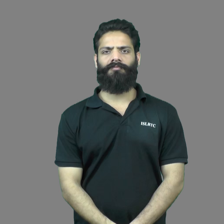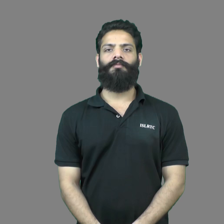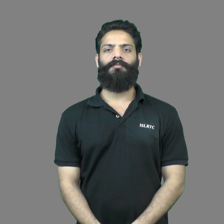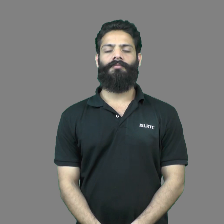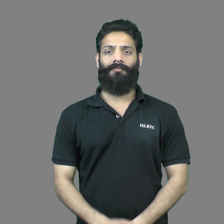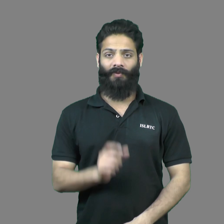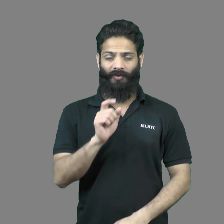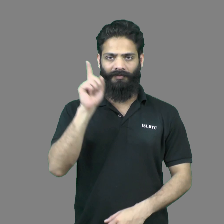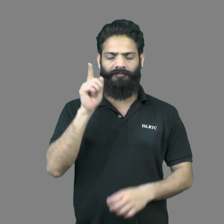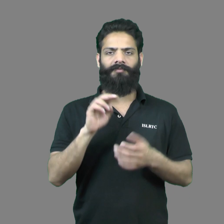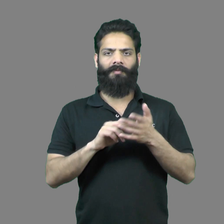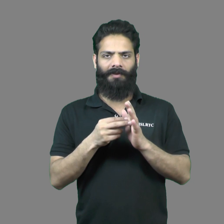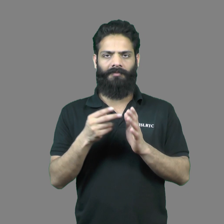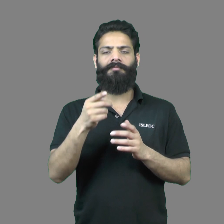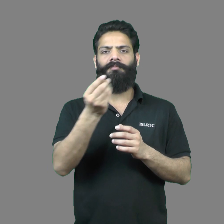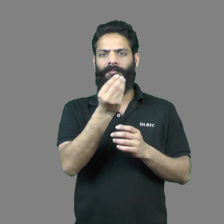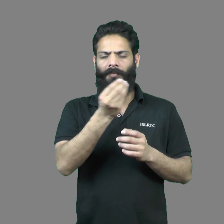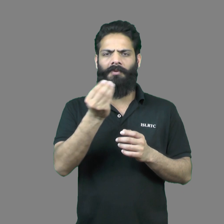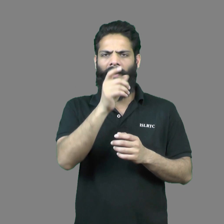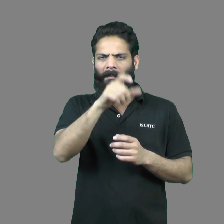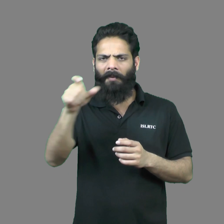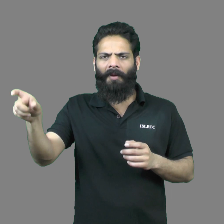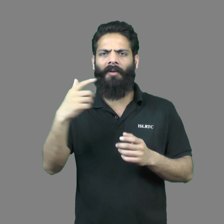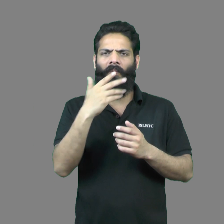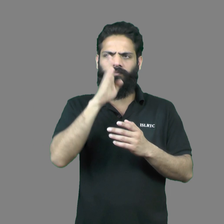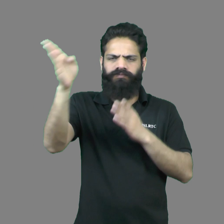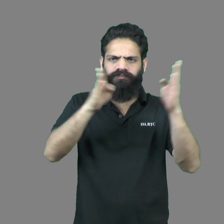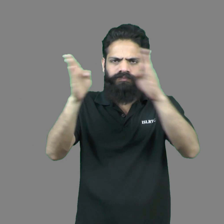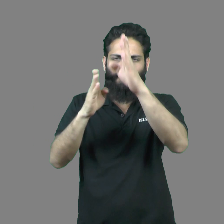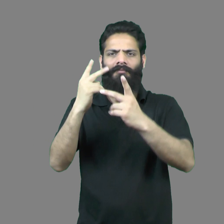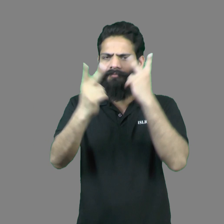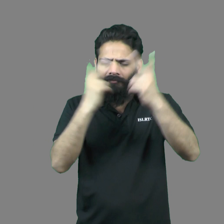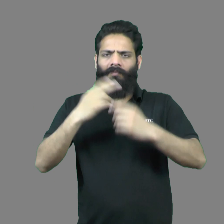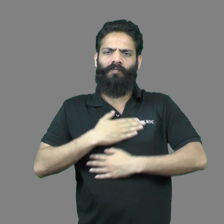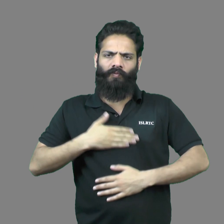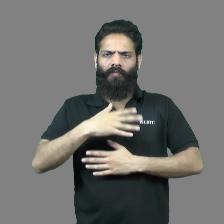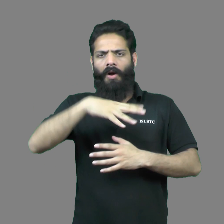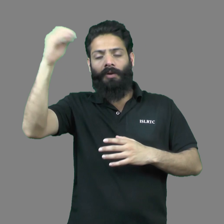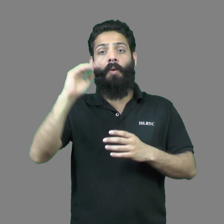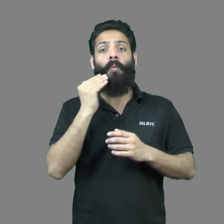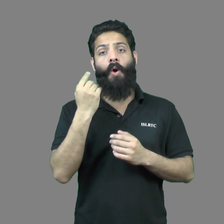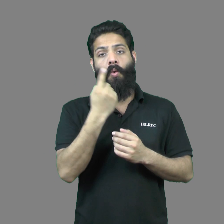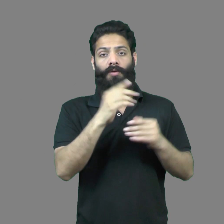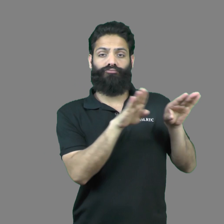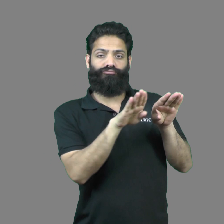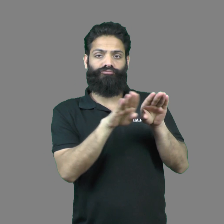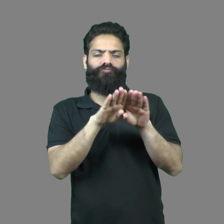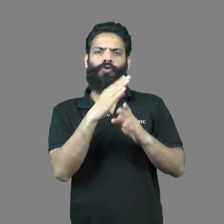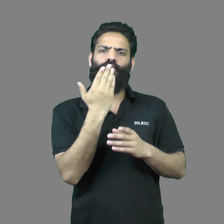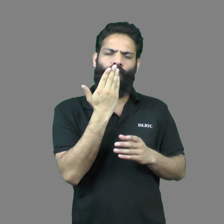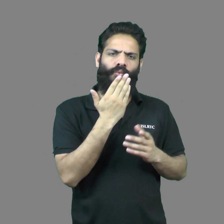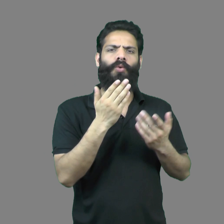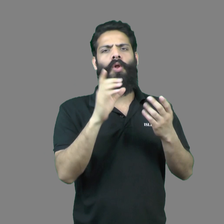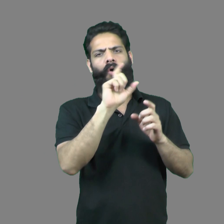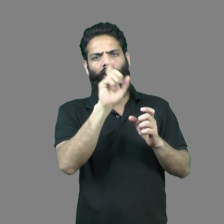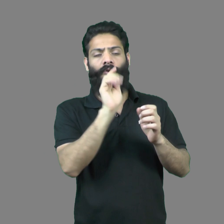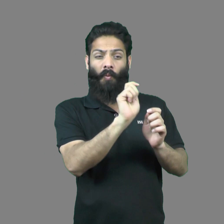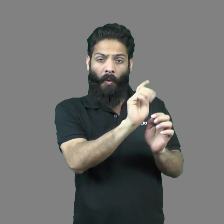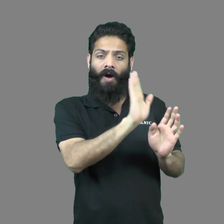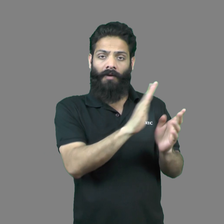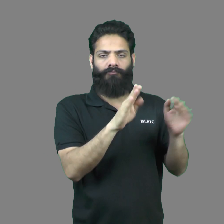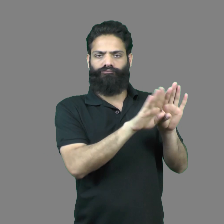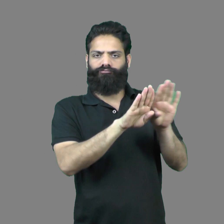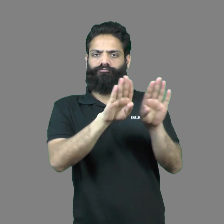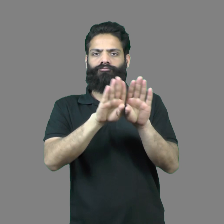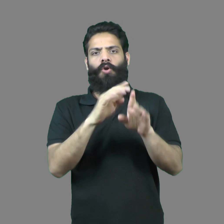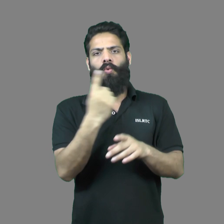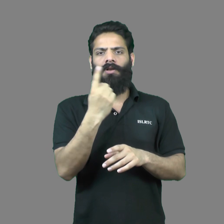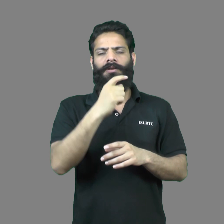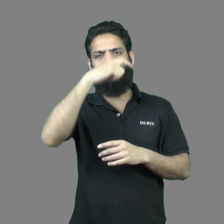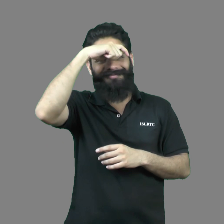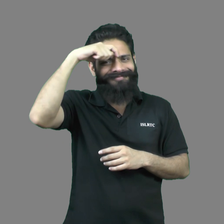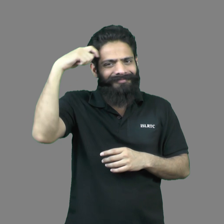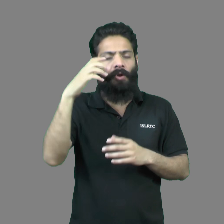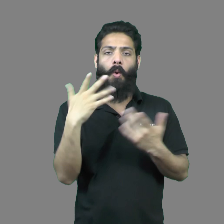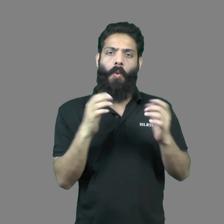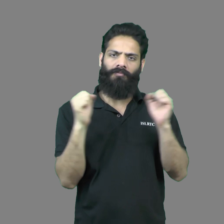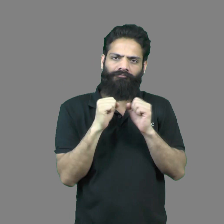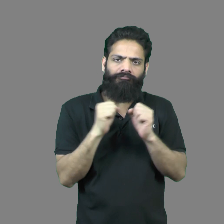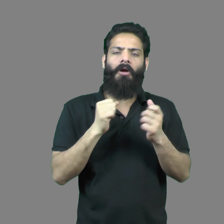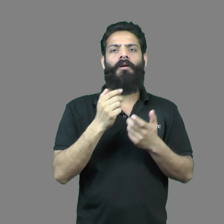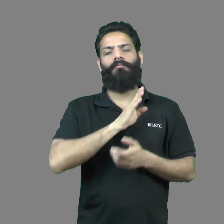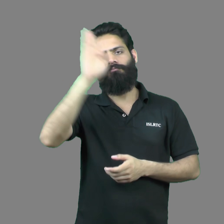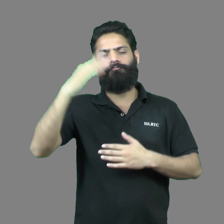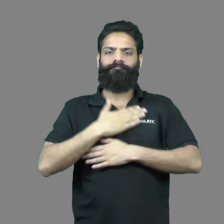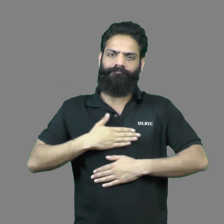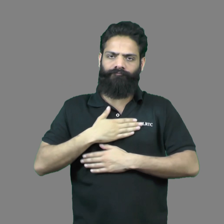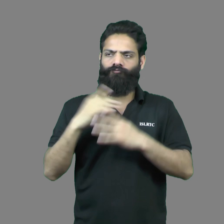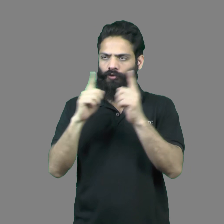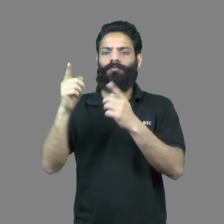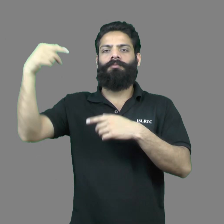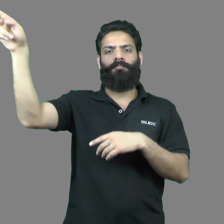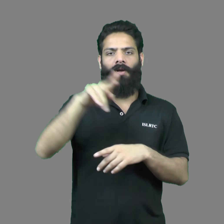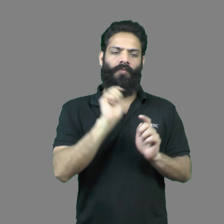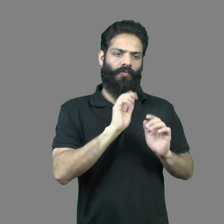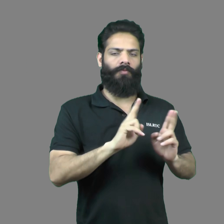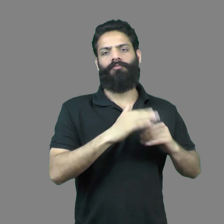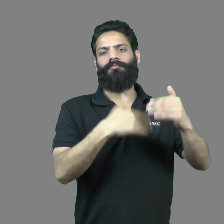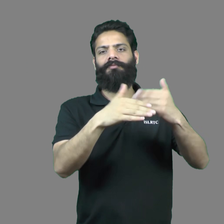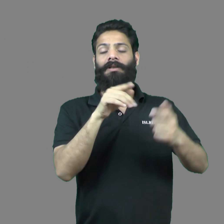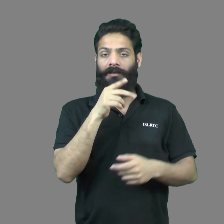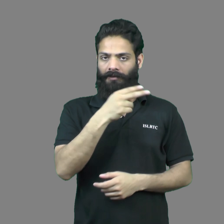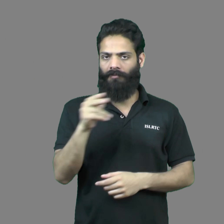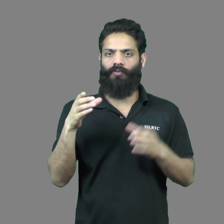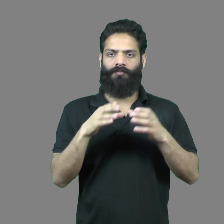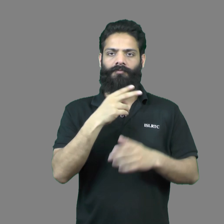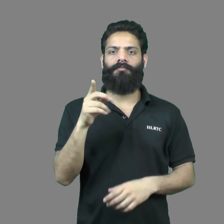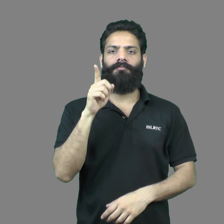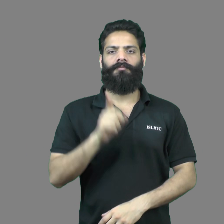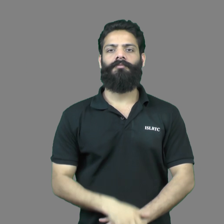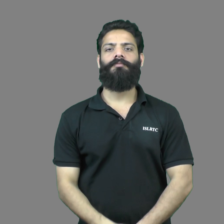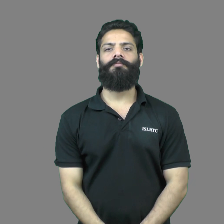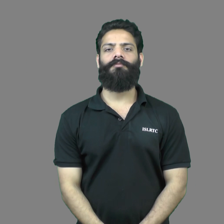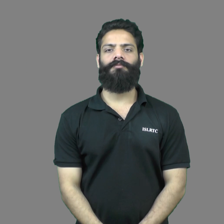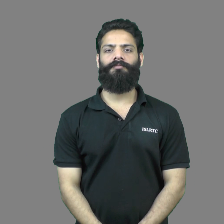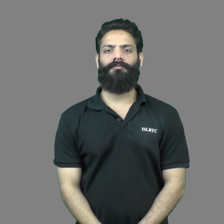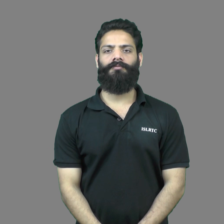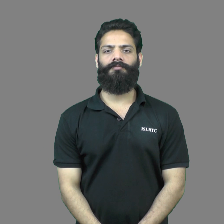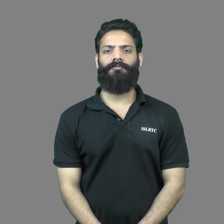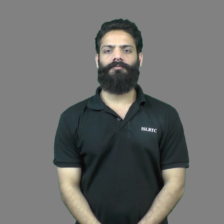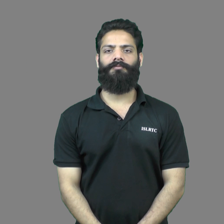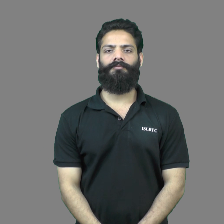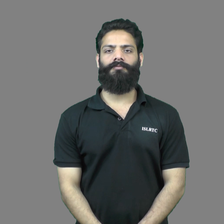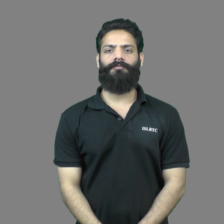Vacationers